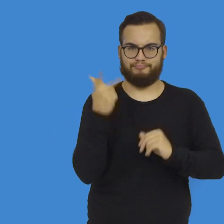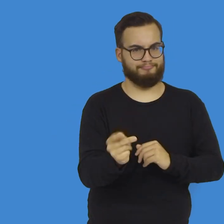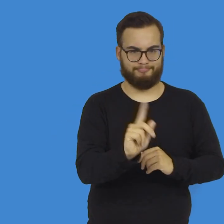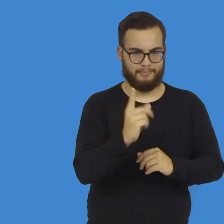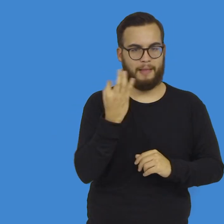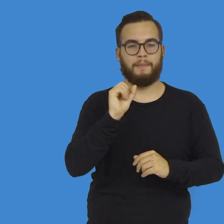no